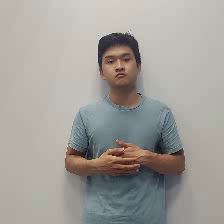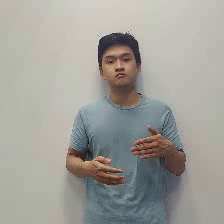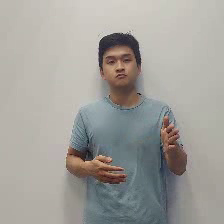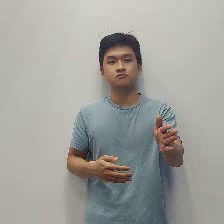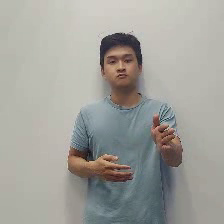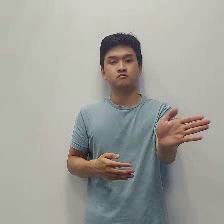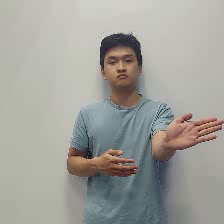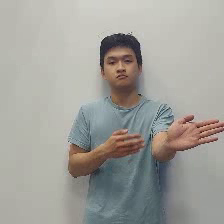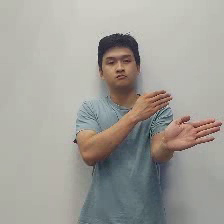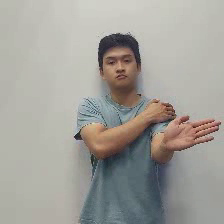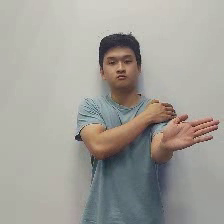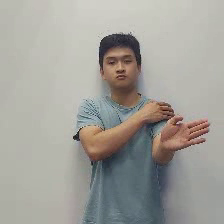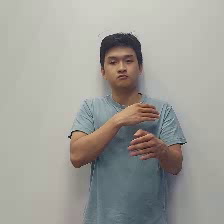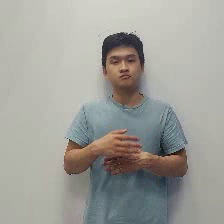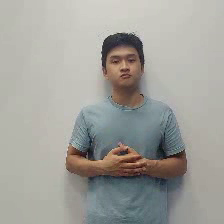Rẽ trái